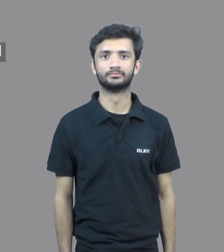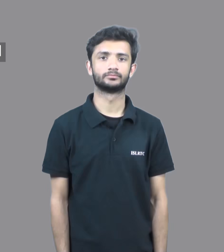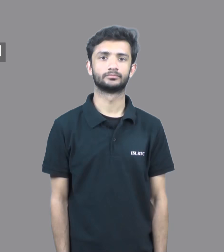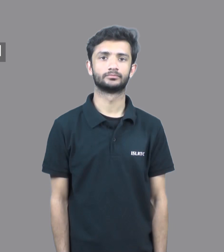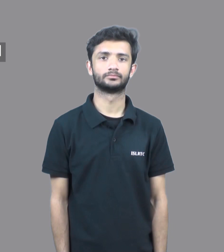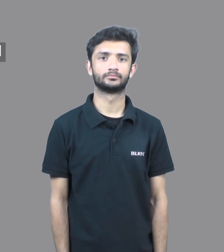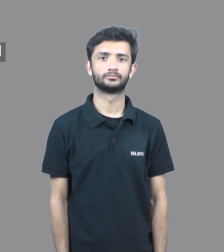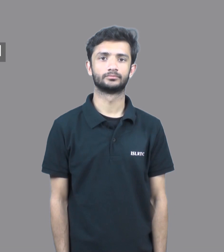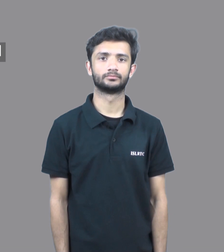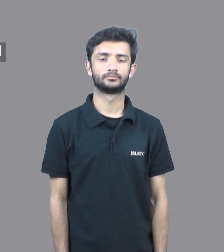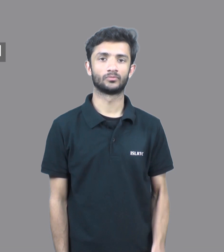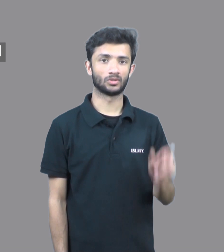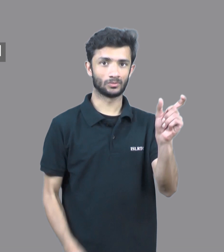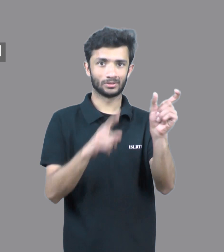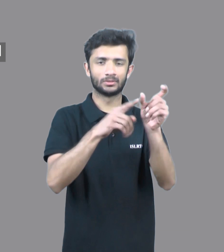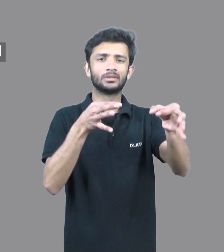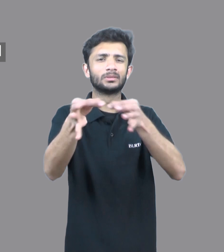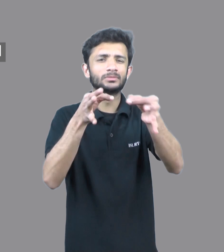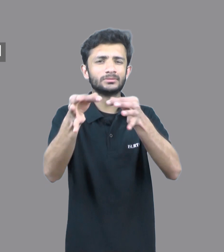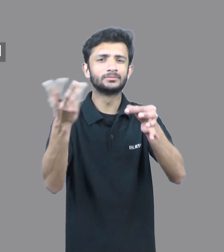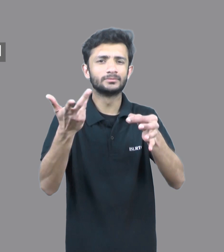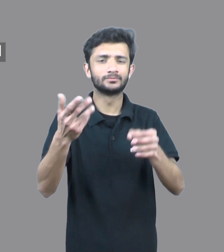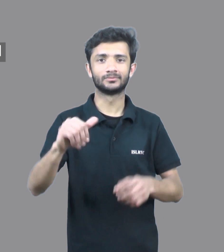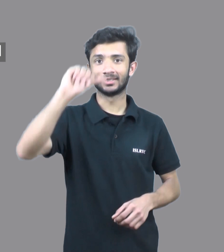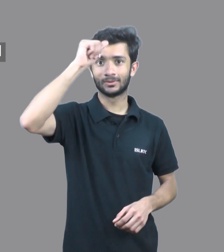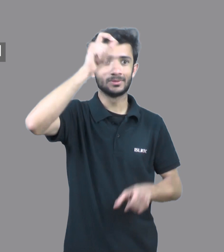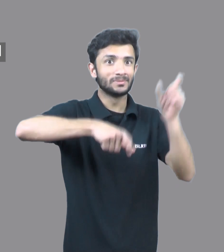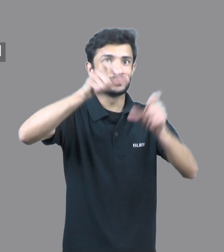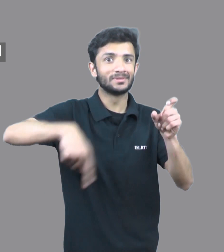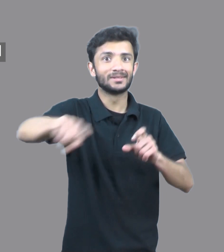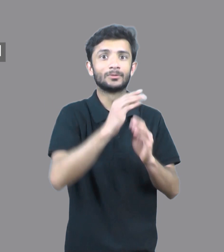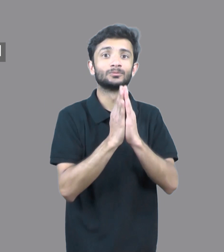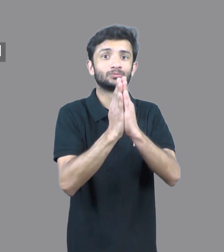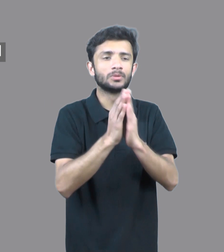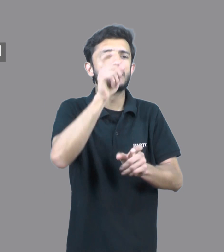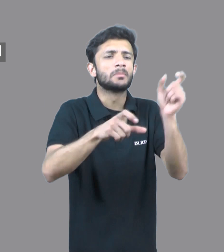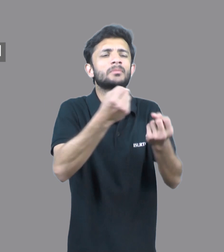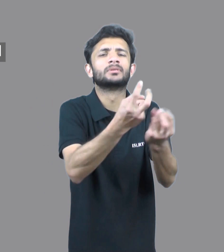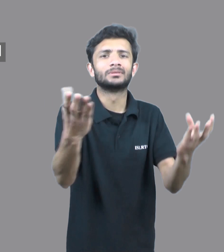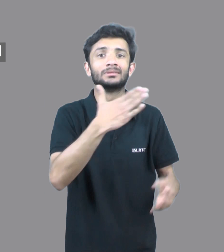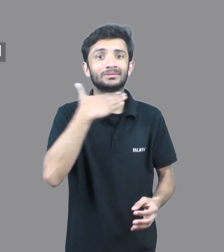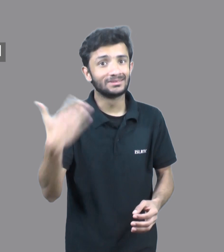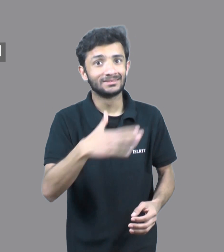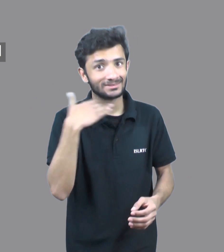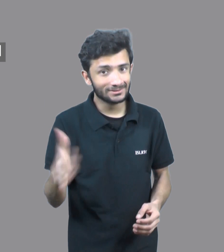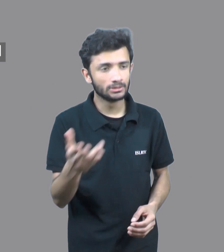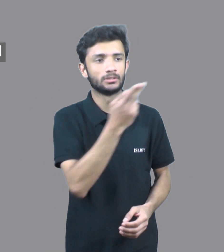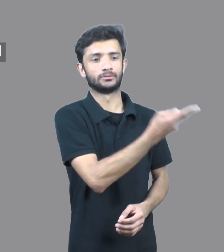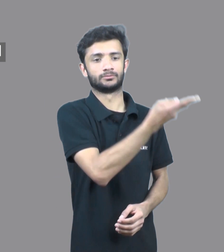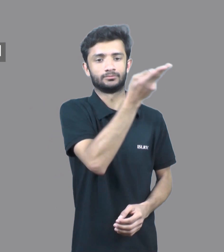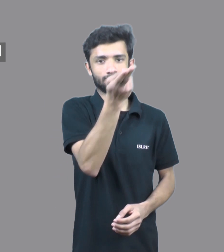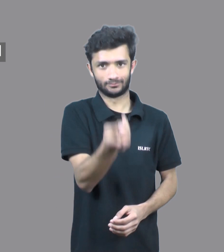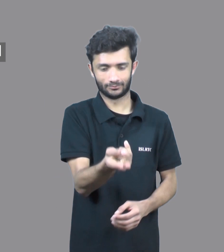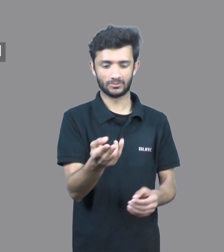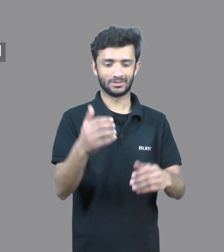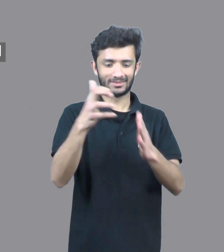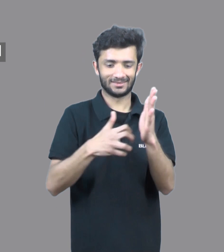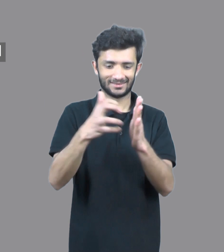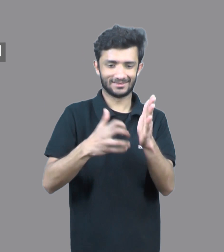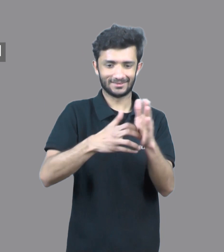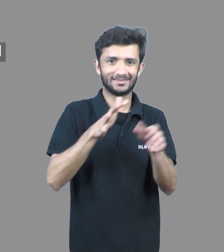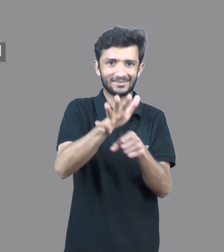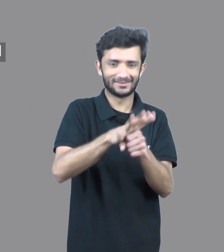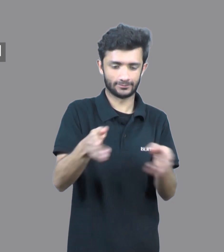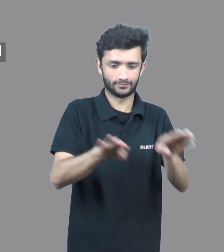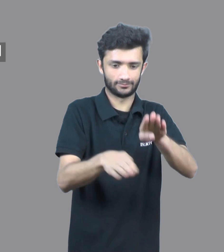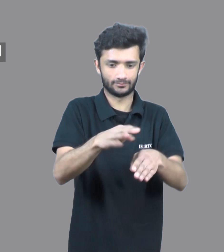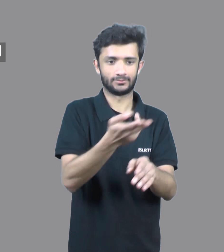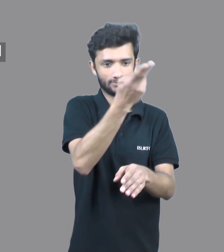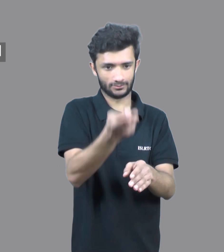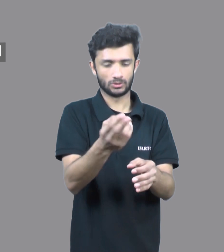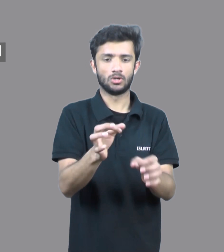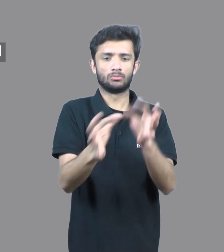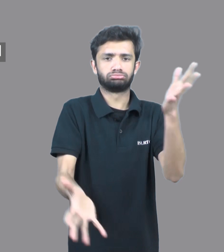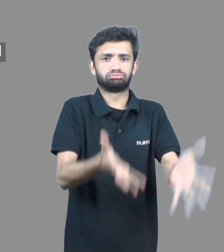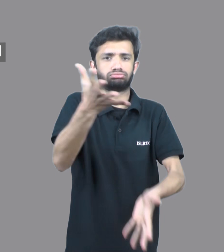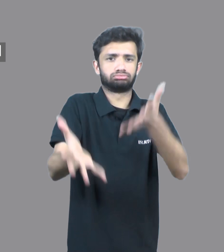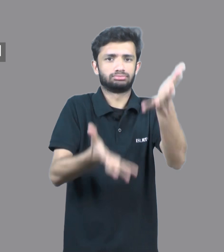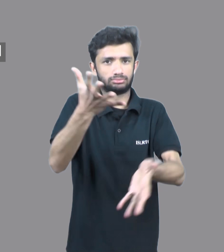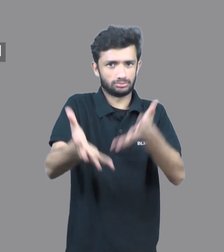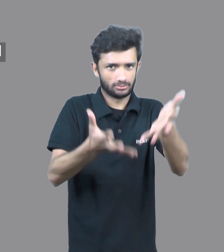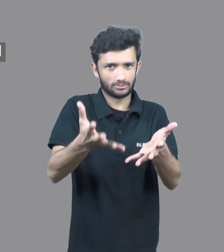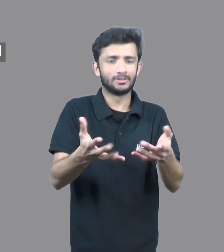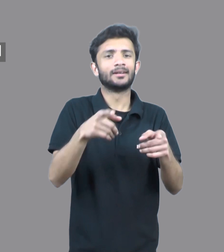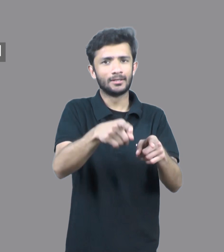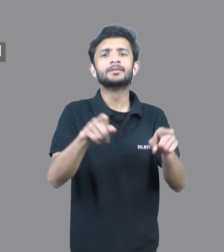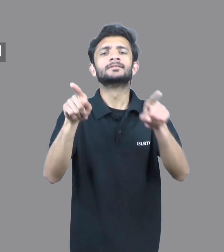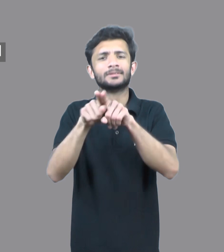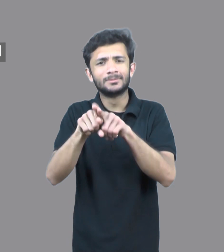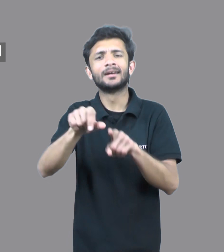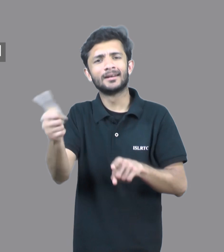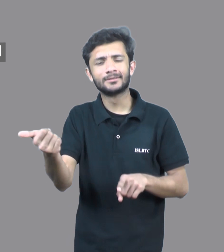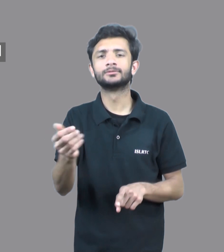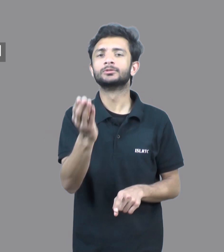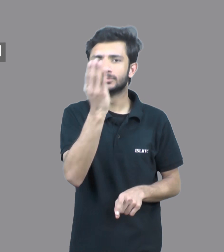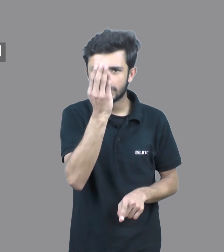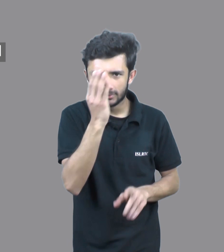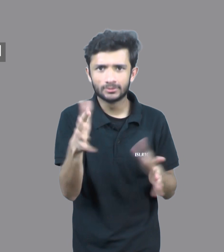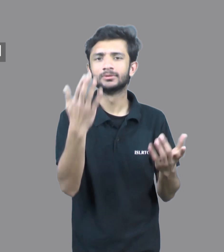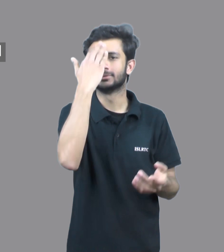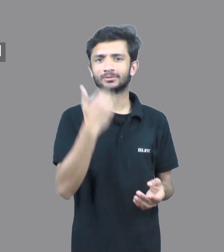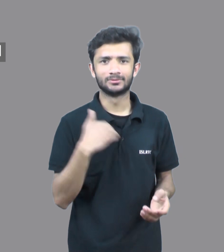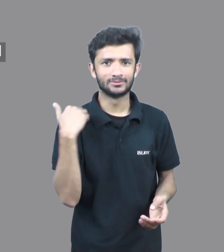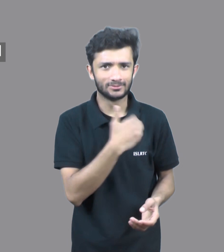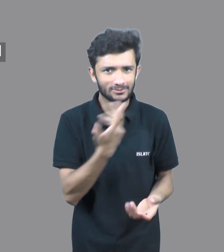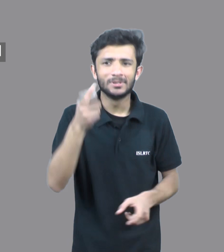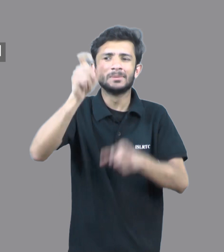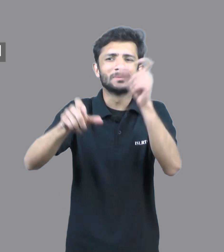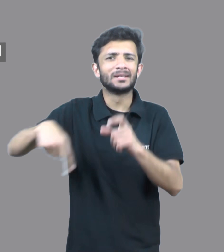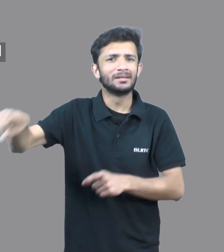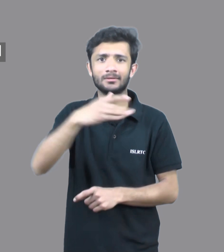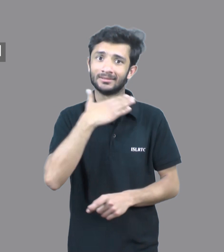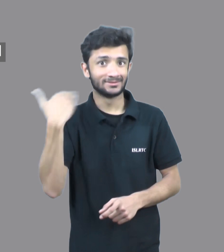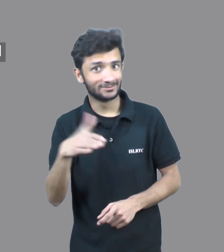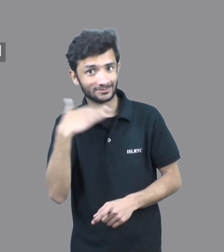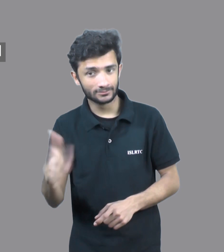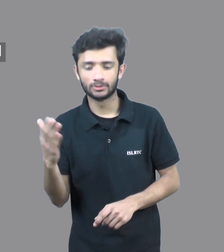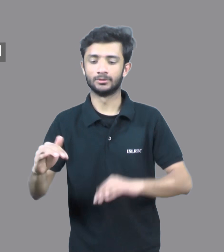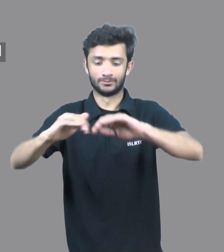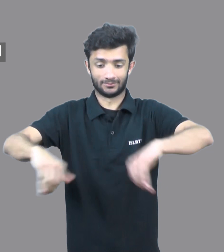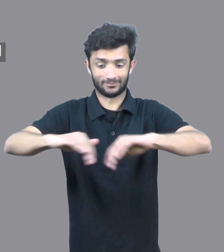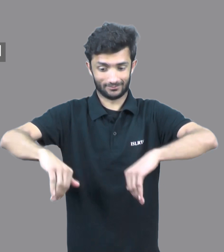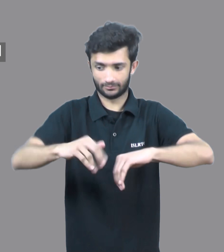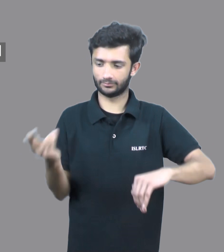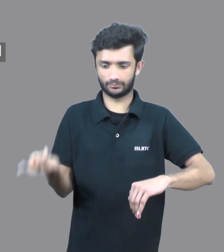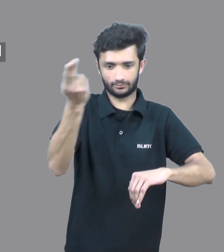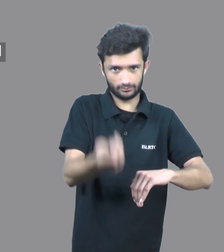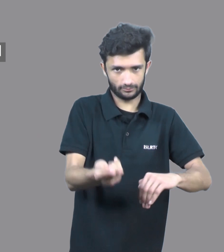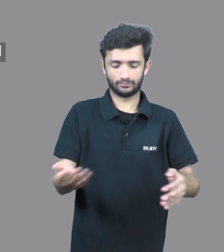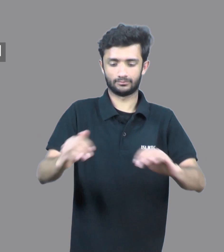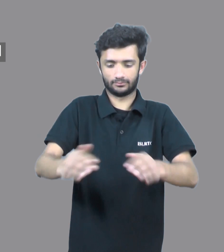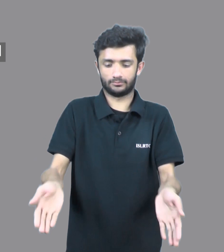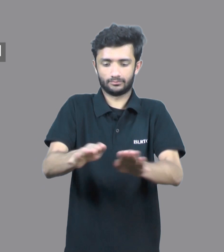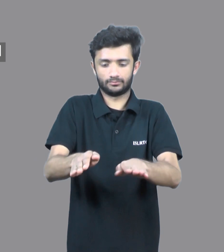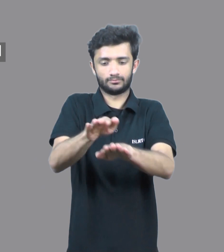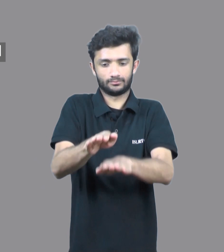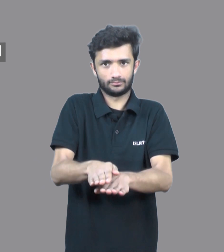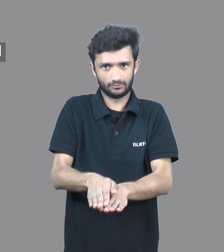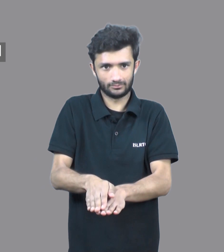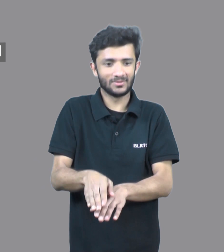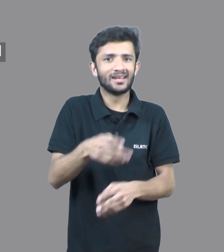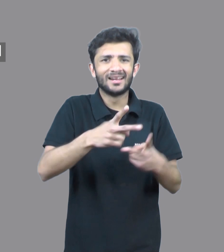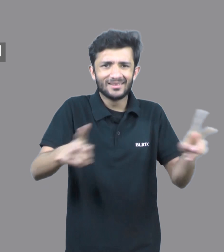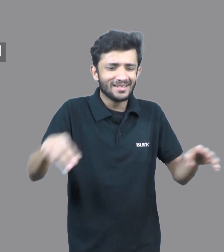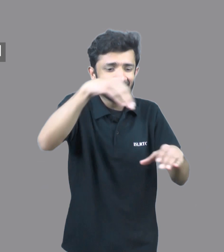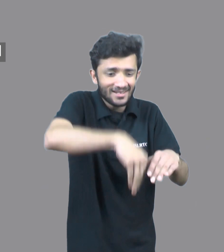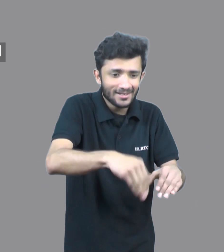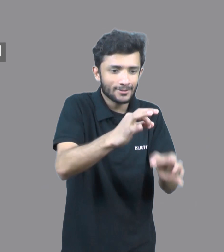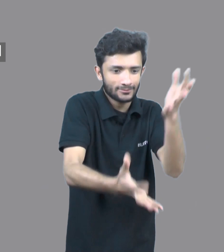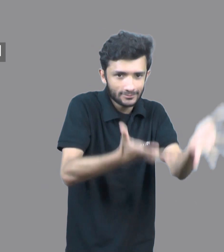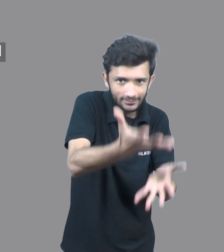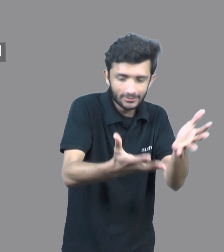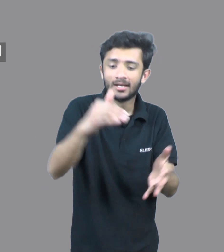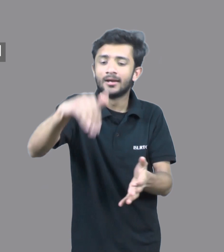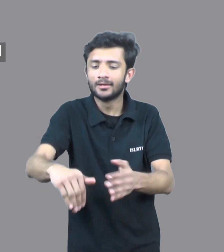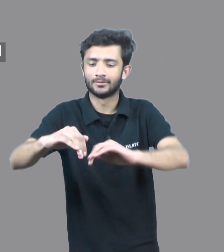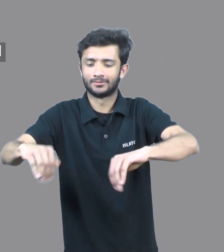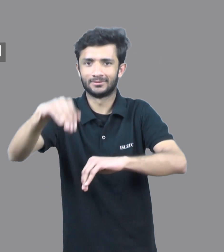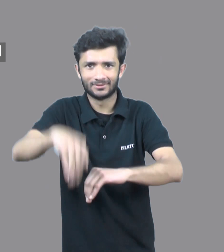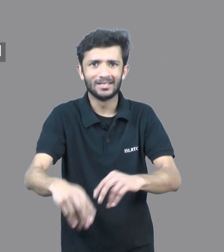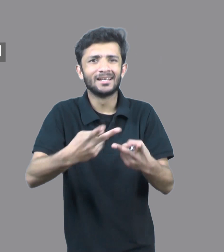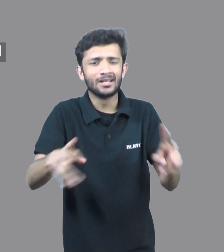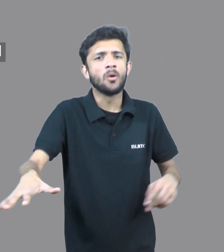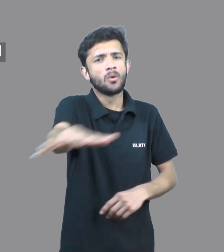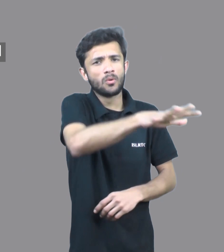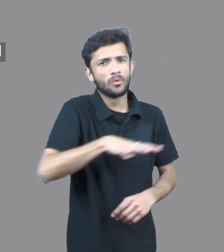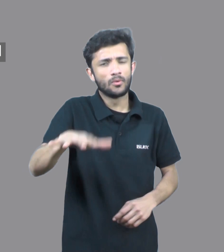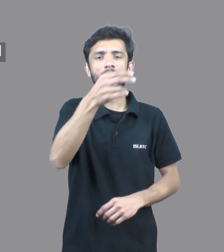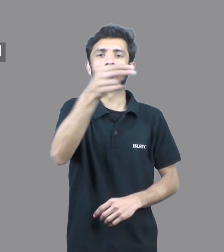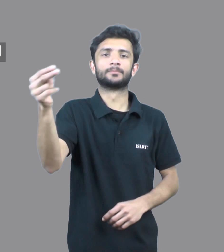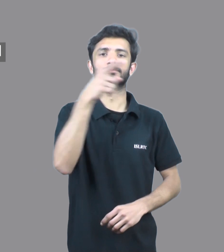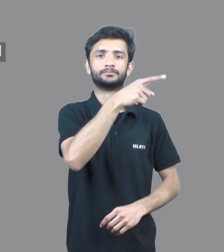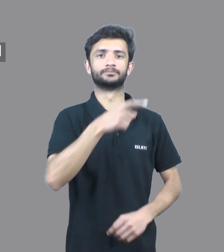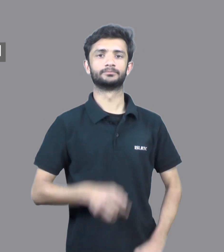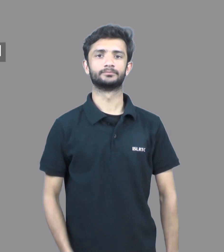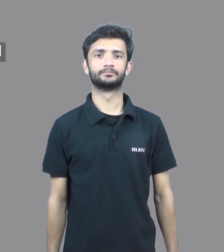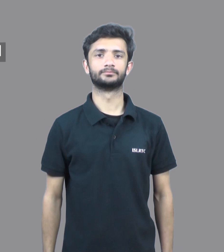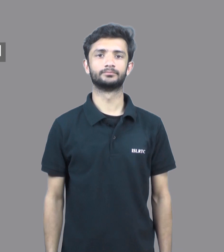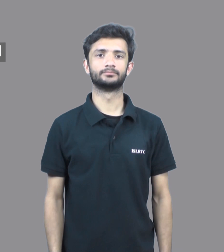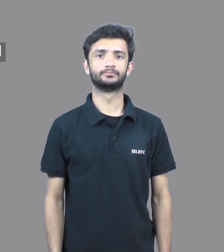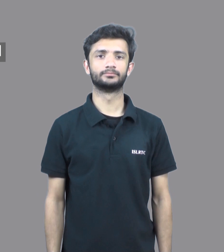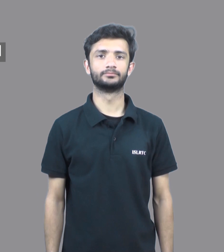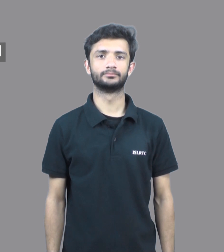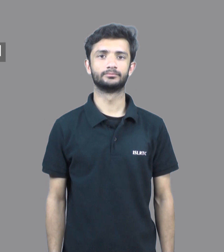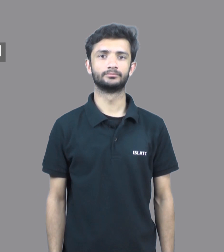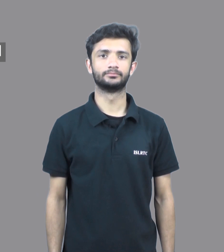Funeral